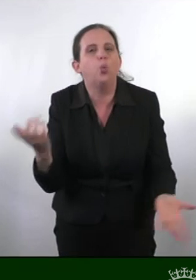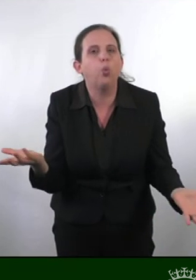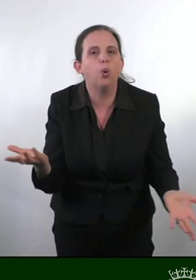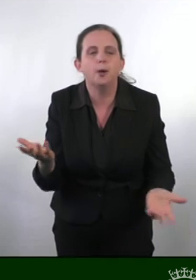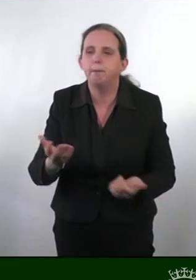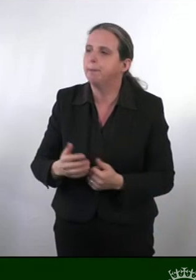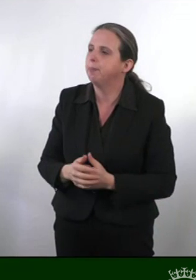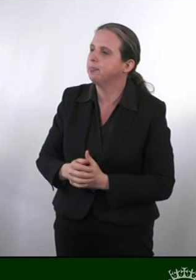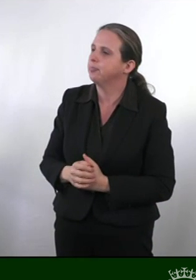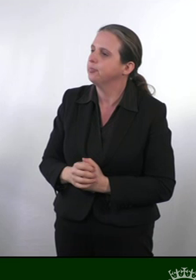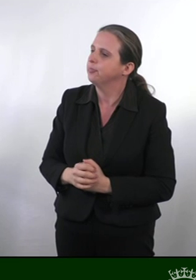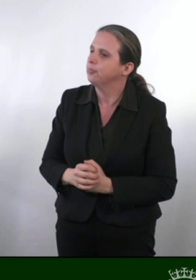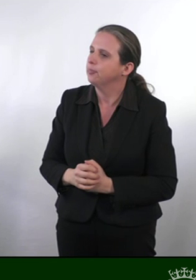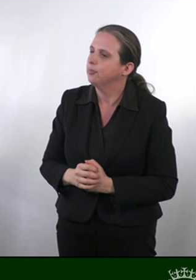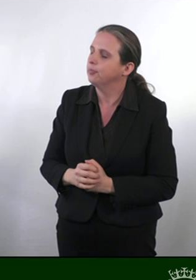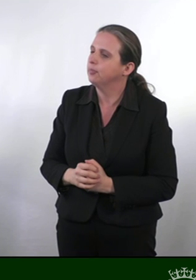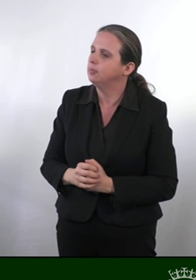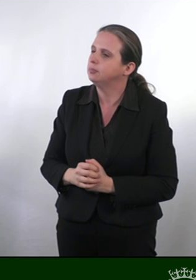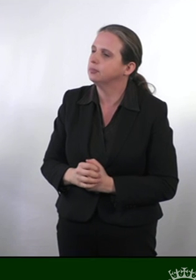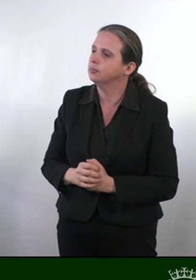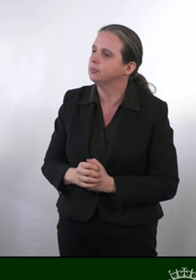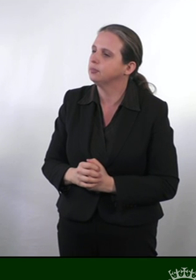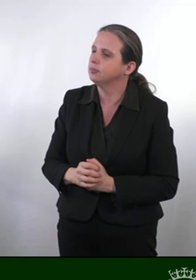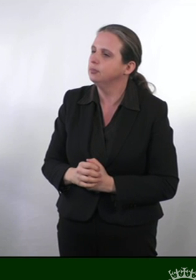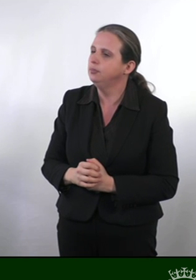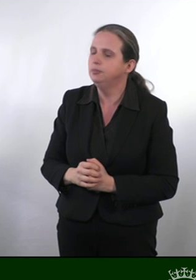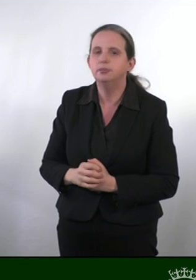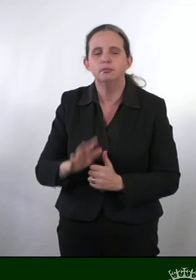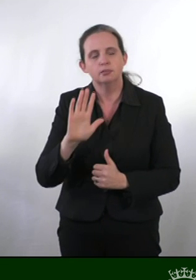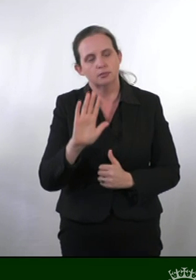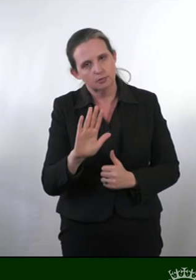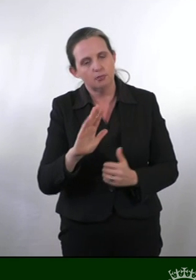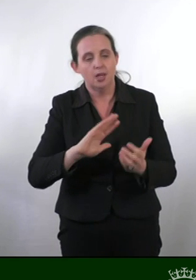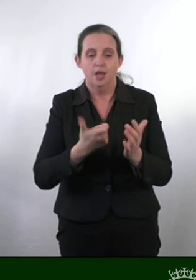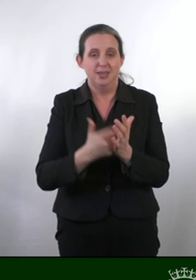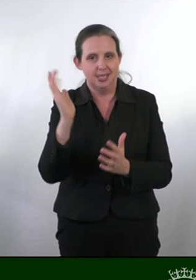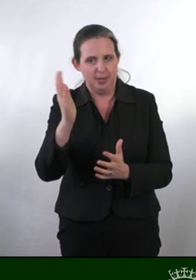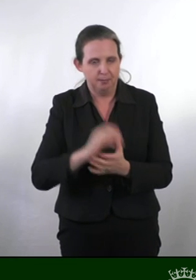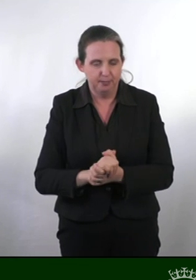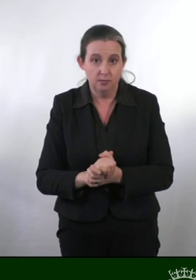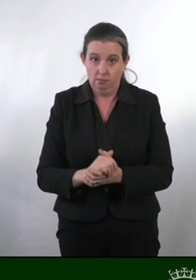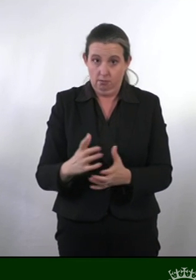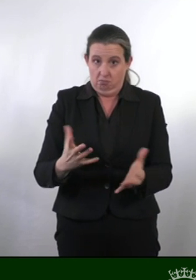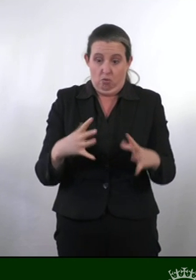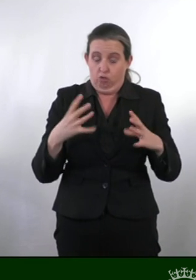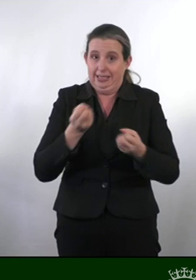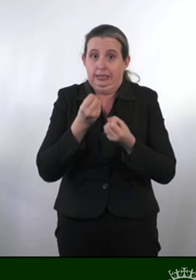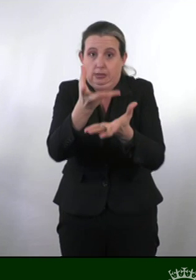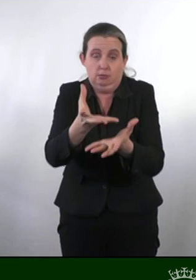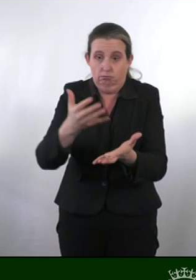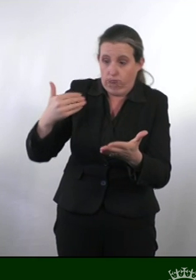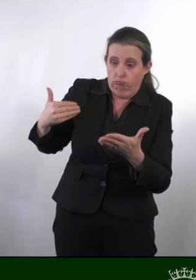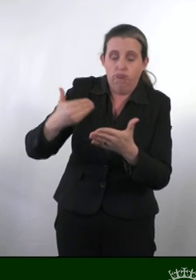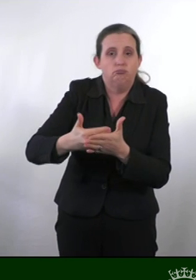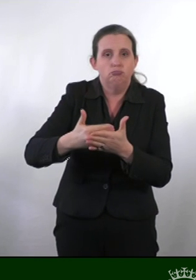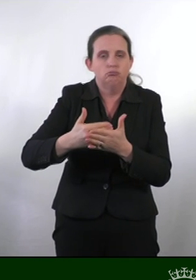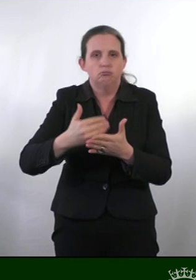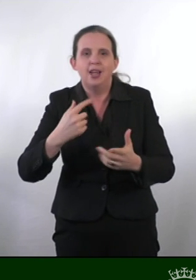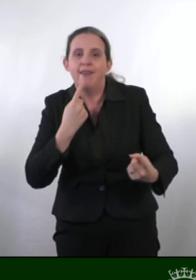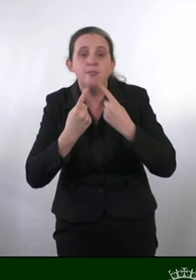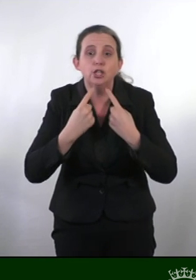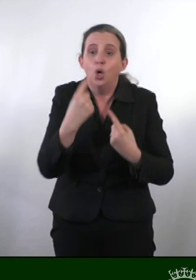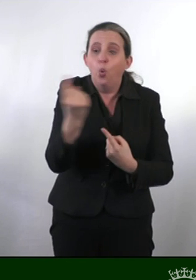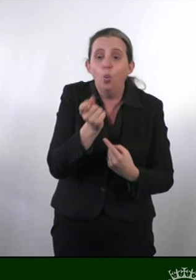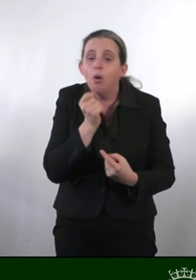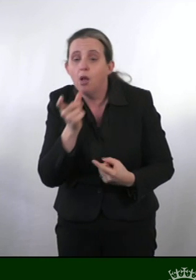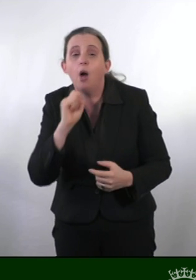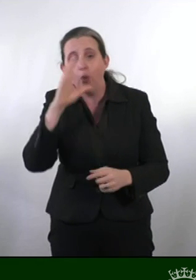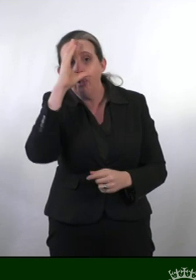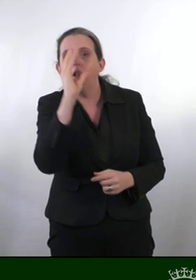I have already told you, Mr Speaker, that as soon as we have any information about anybody leaking, we will bring it to the House.